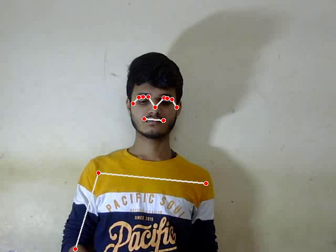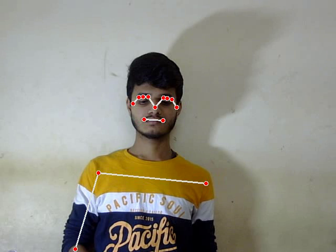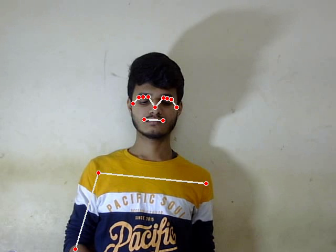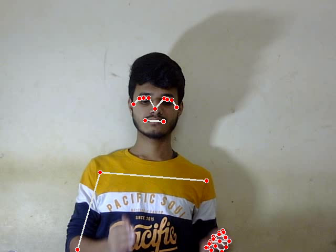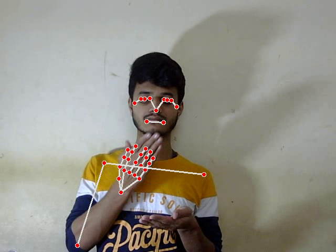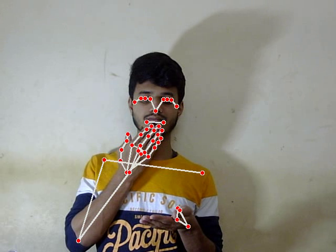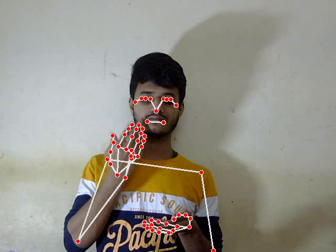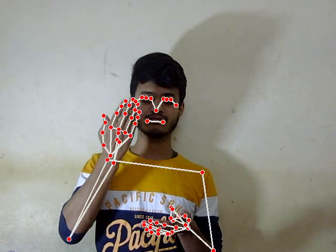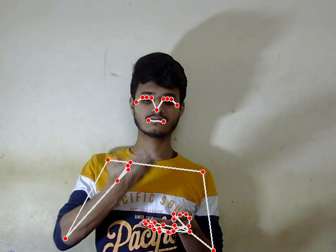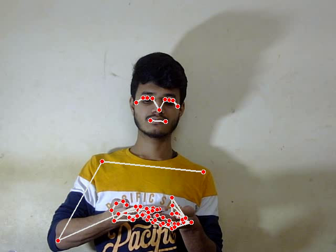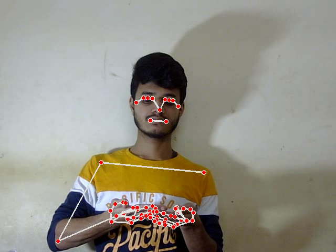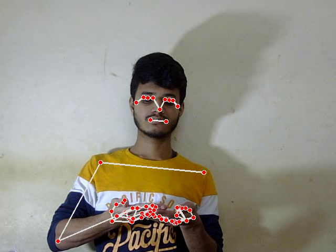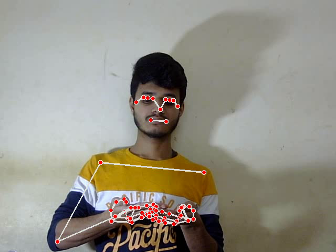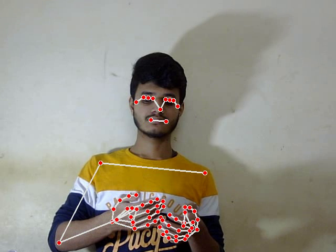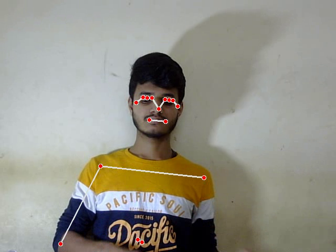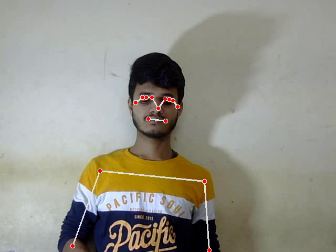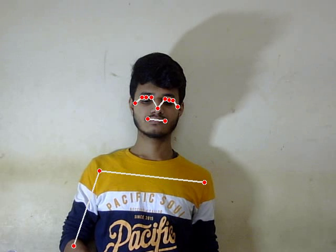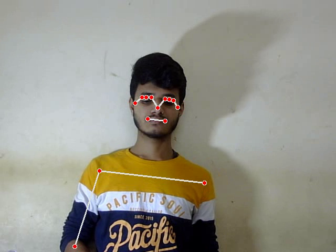good